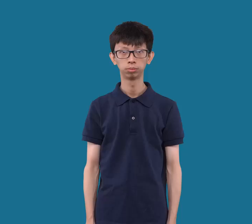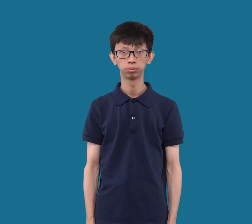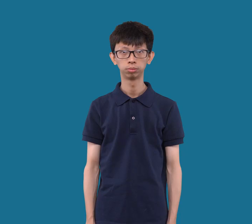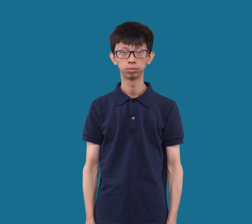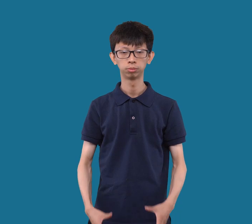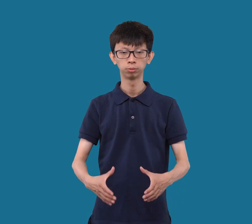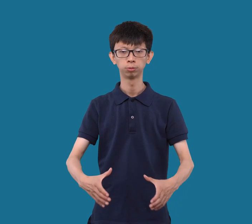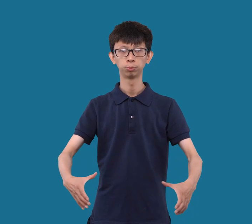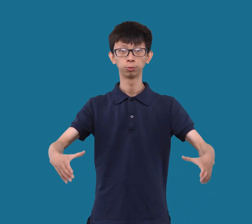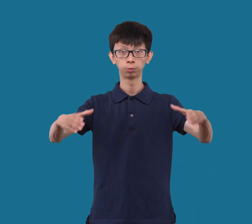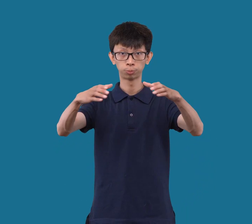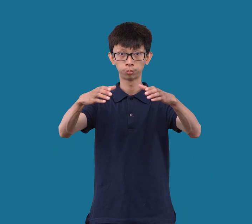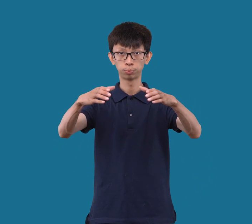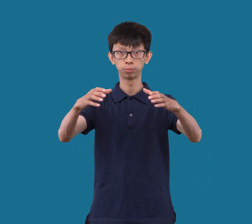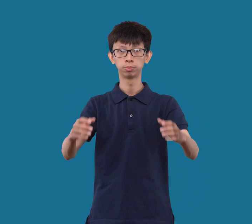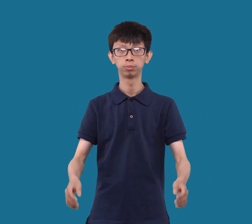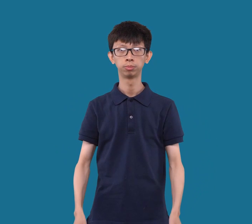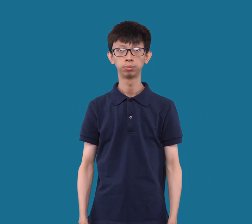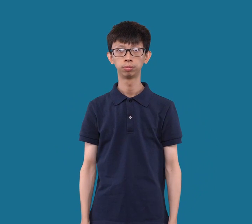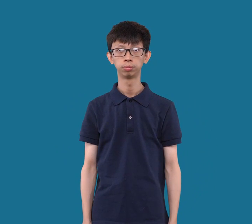chum